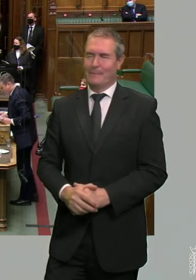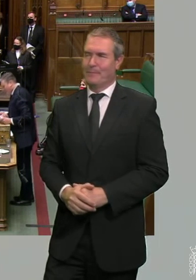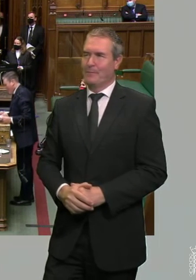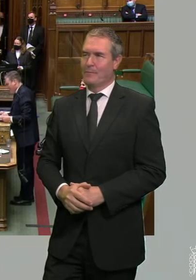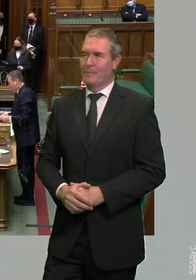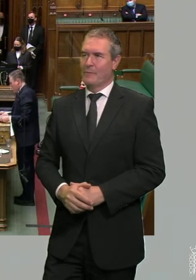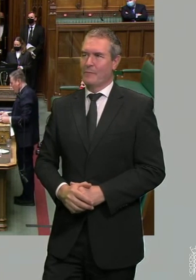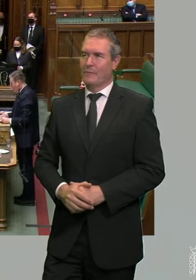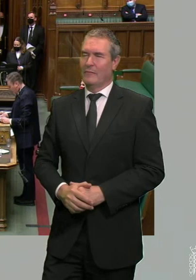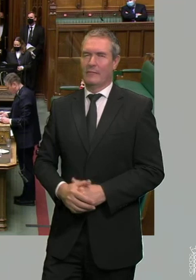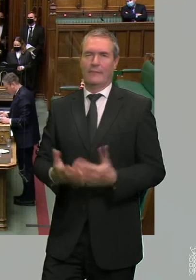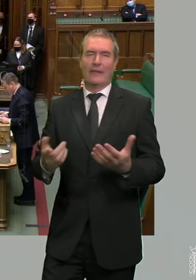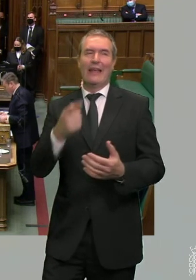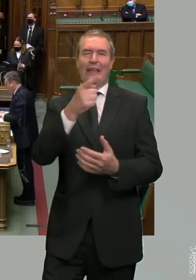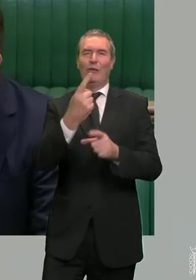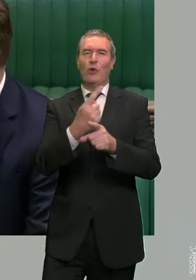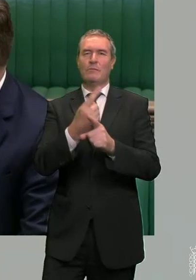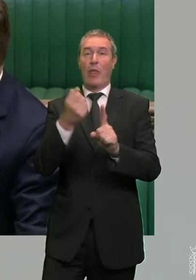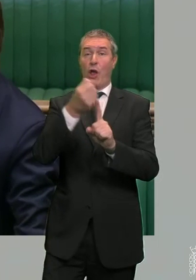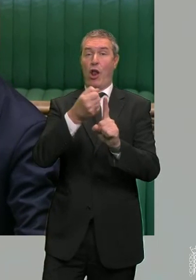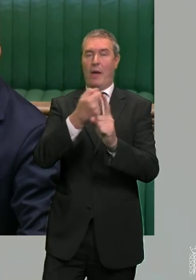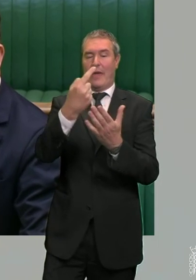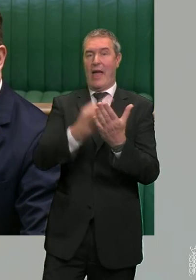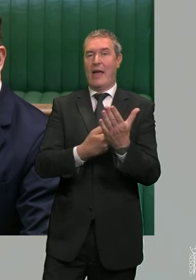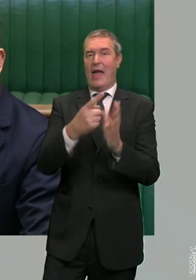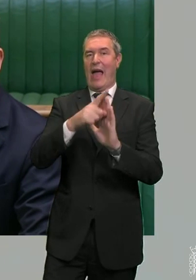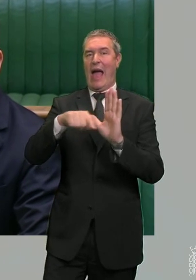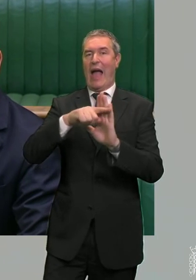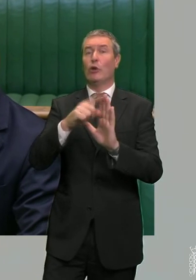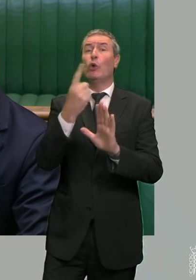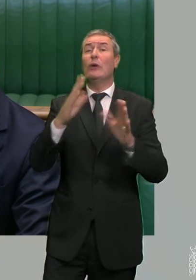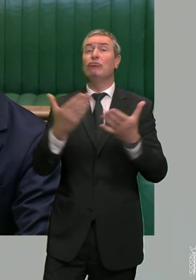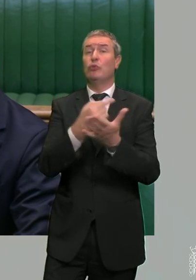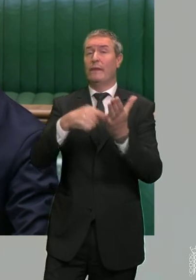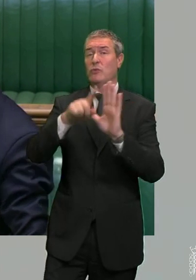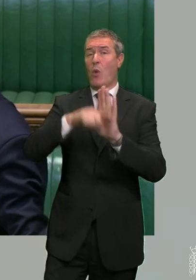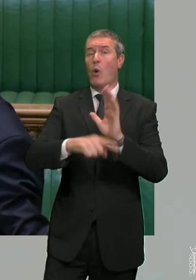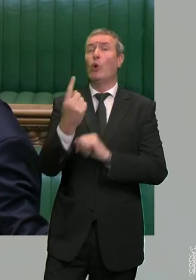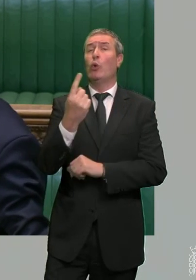The Prime Minister talks of the lobbying Act. Who was it who introduced that legislation?